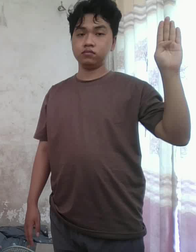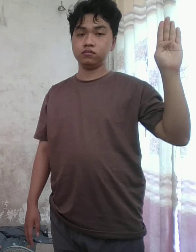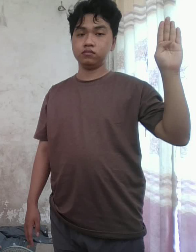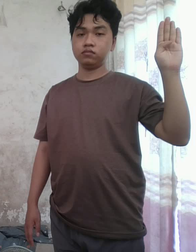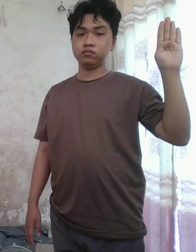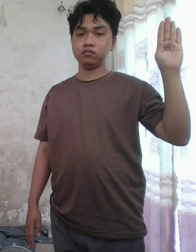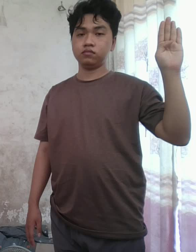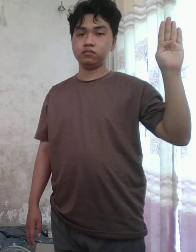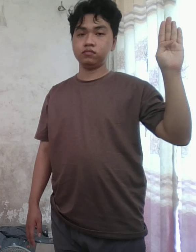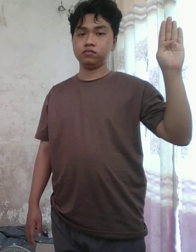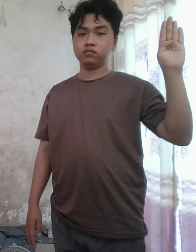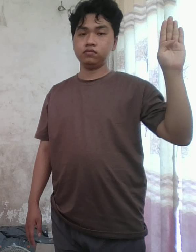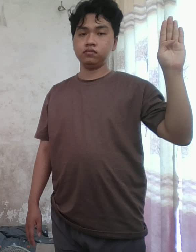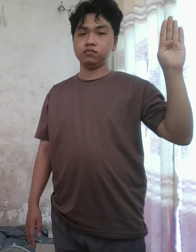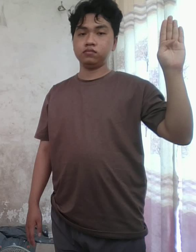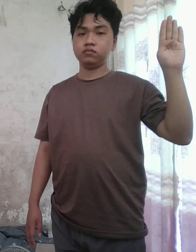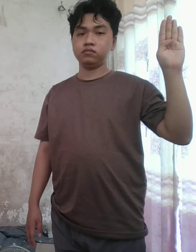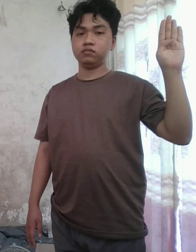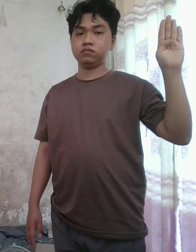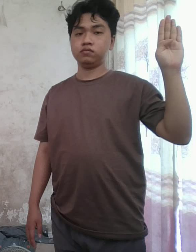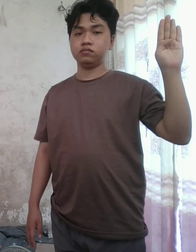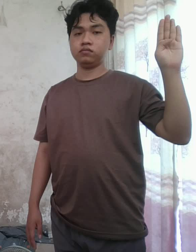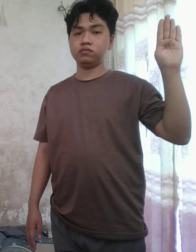b